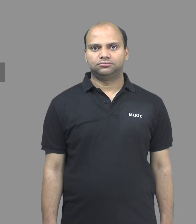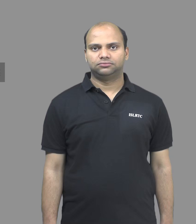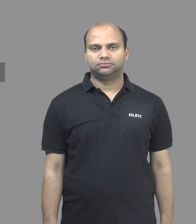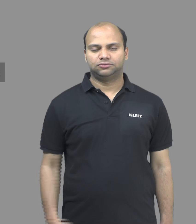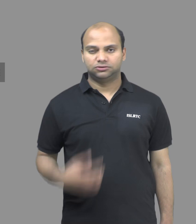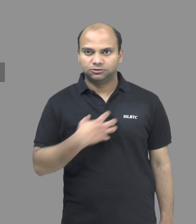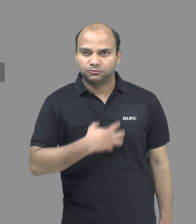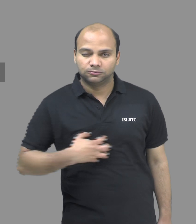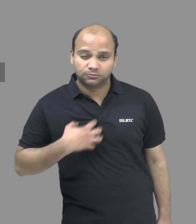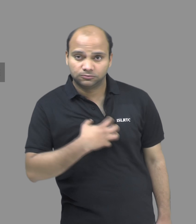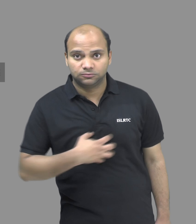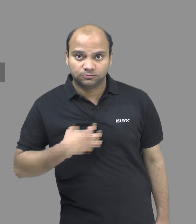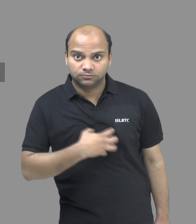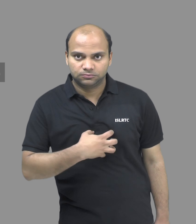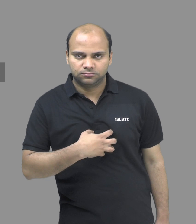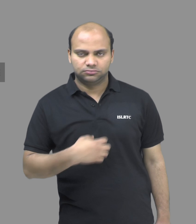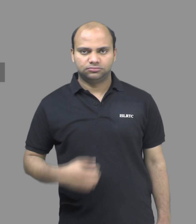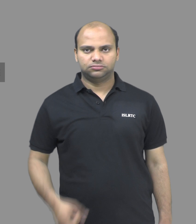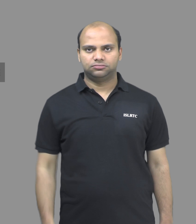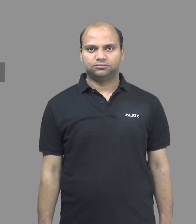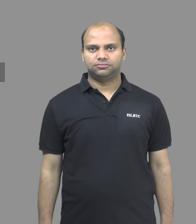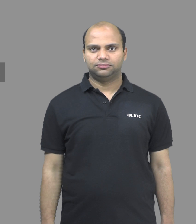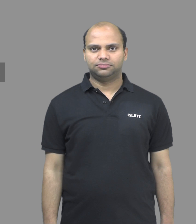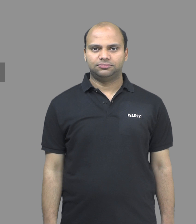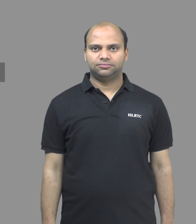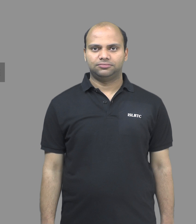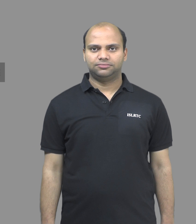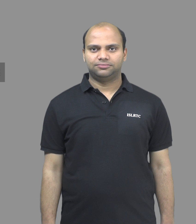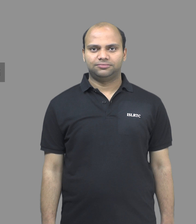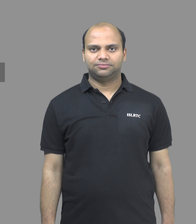Jealous